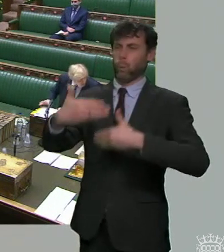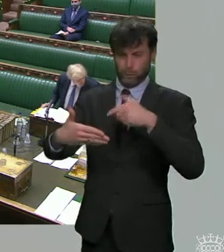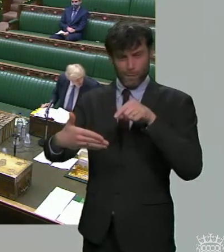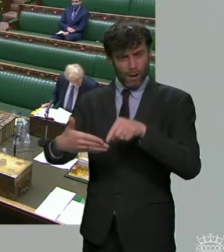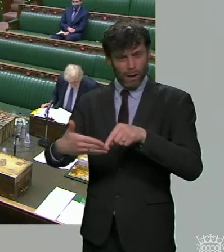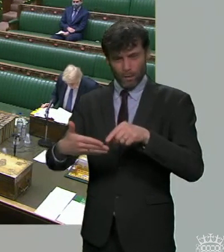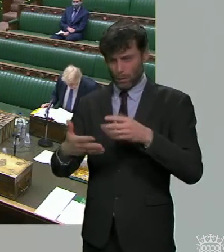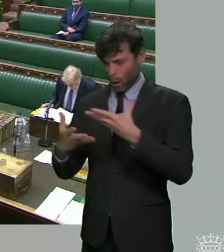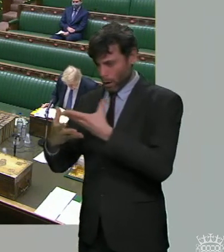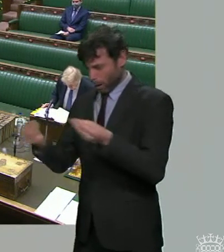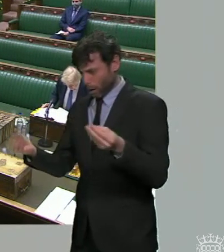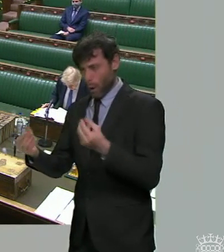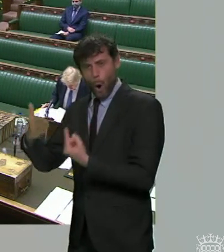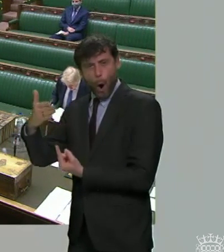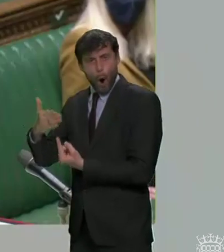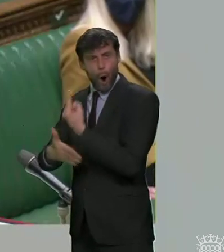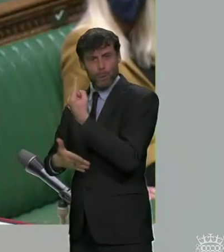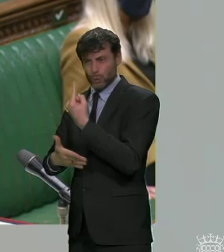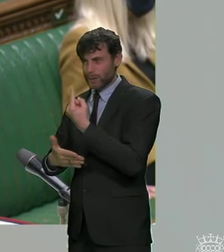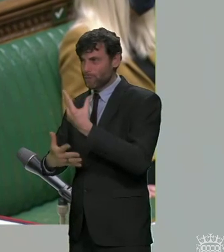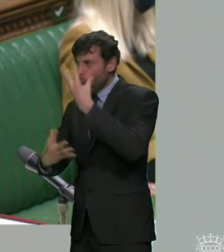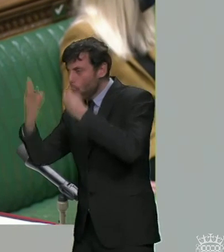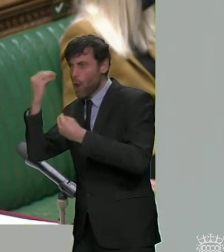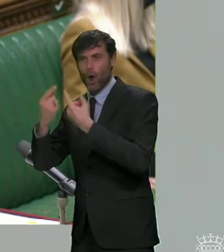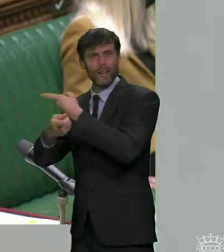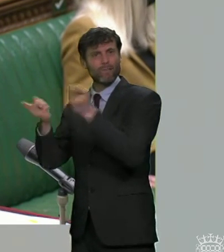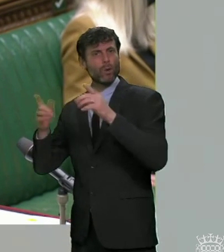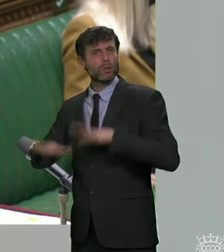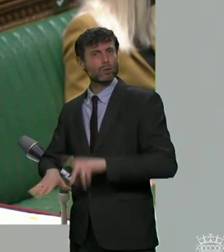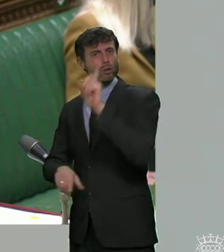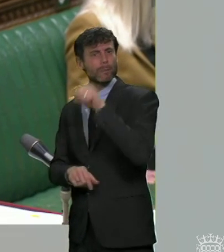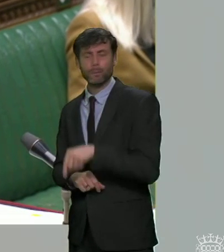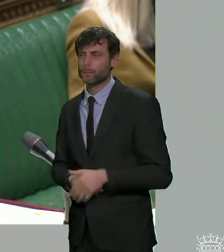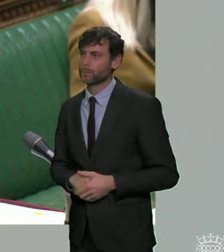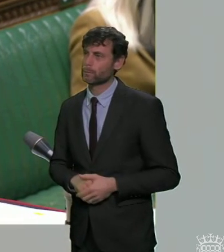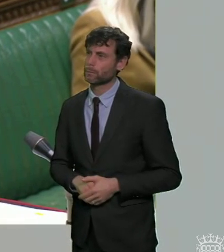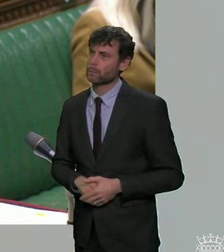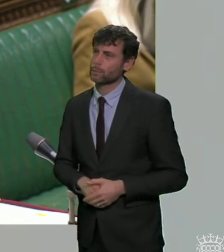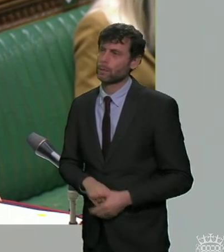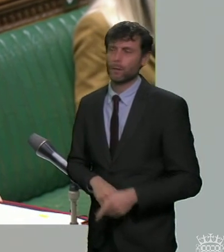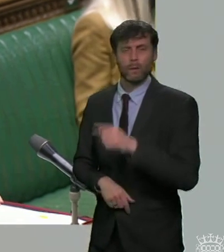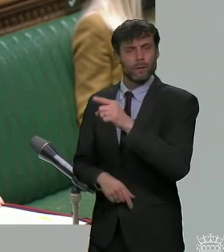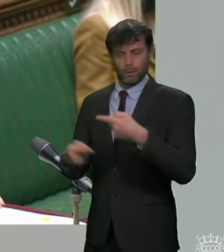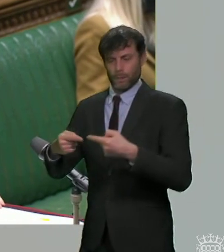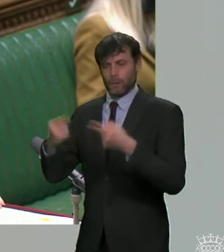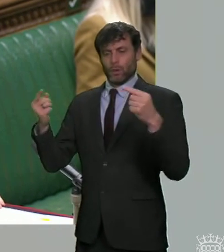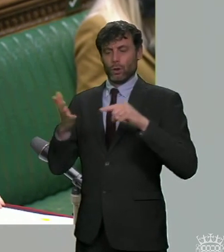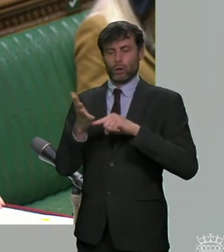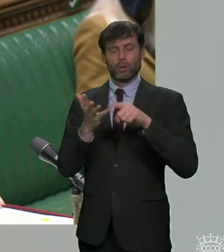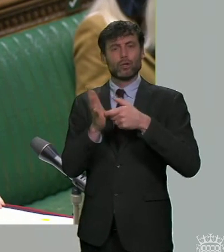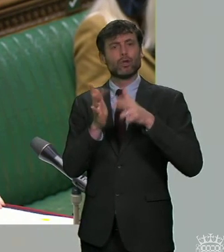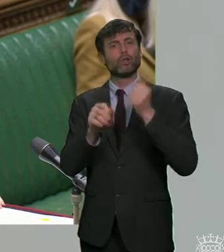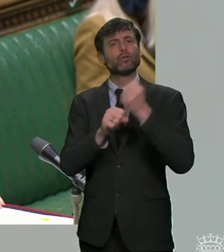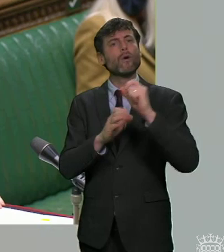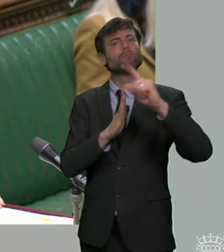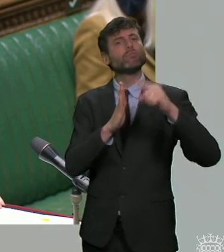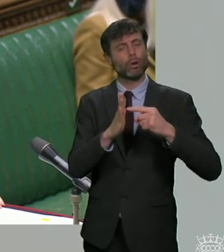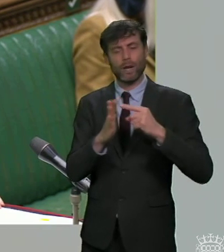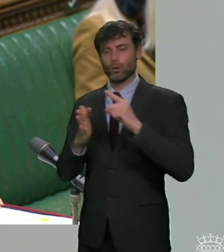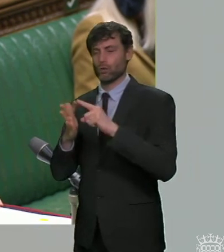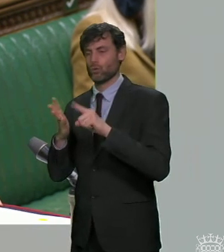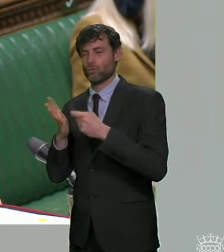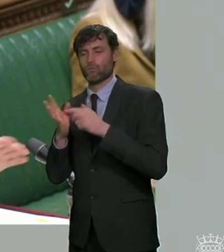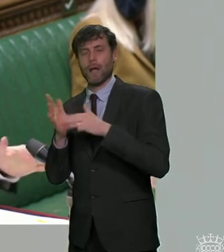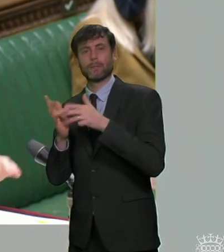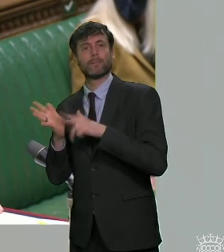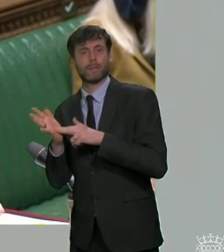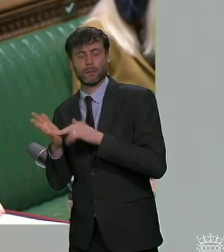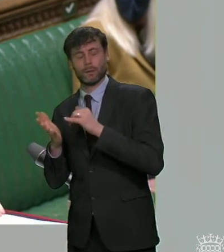That was a delightfully concise question, but the honourable Member is wrong about the difference between Erasmus and the Turing project.